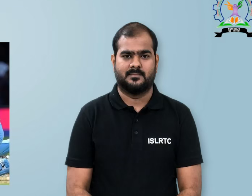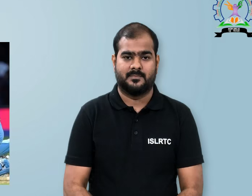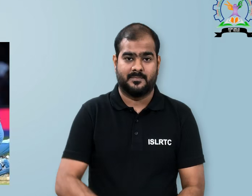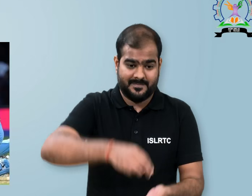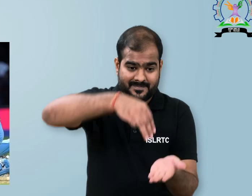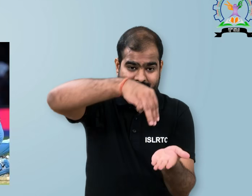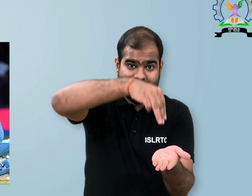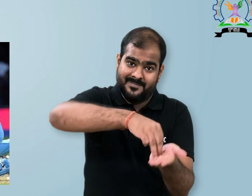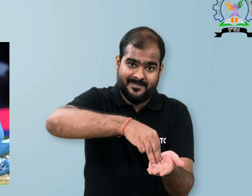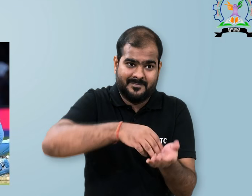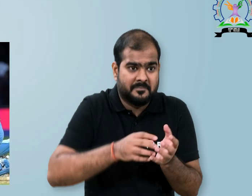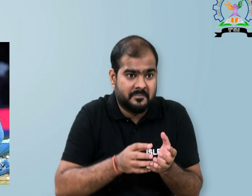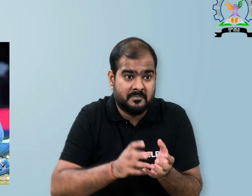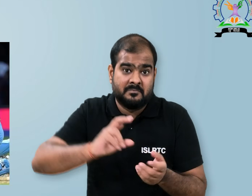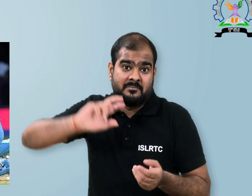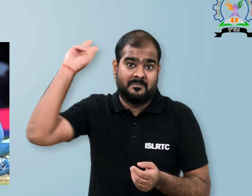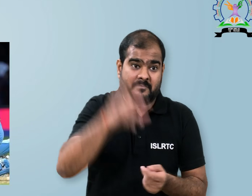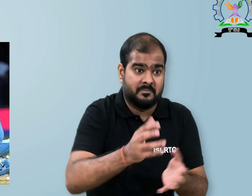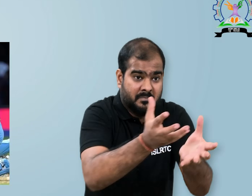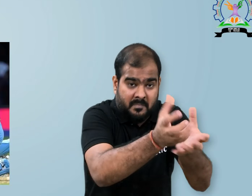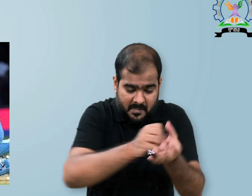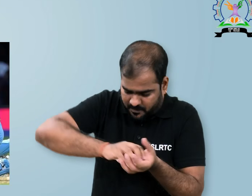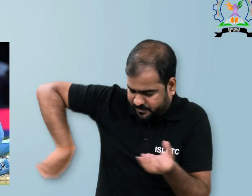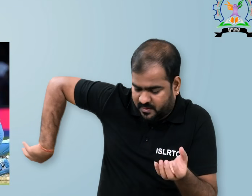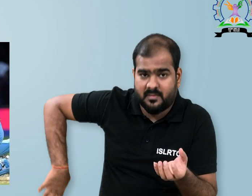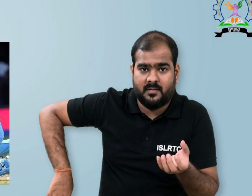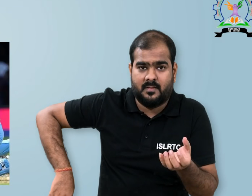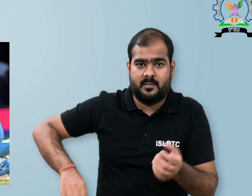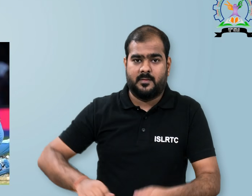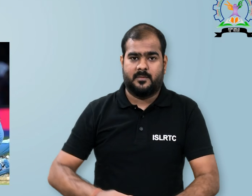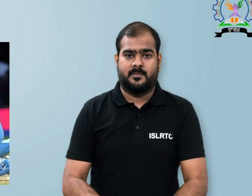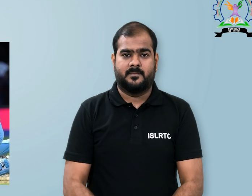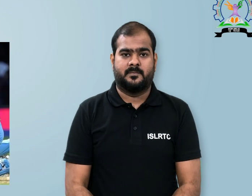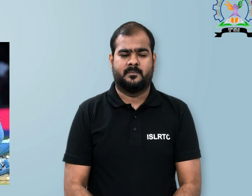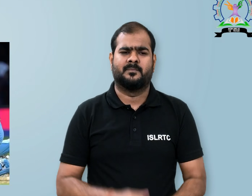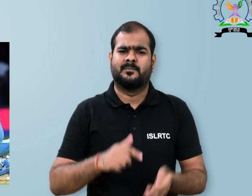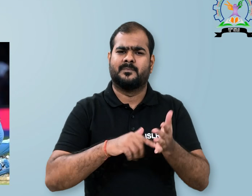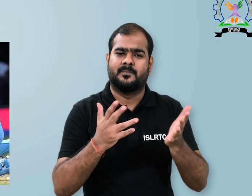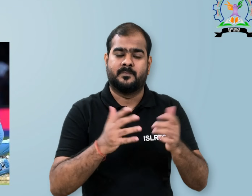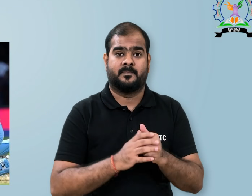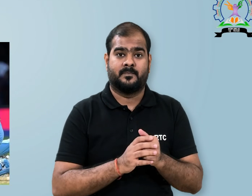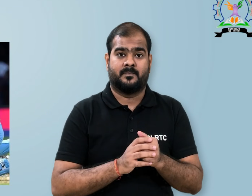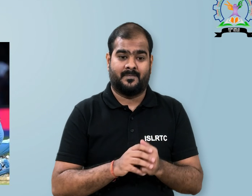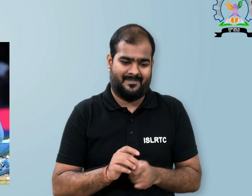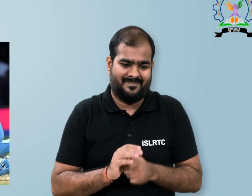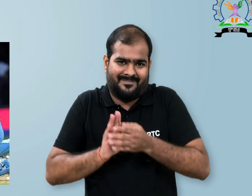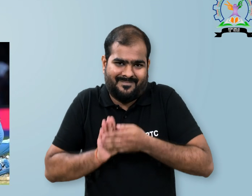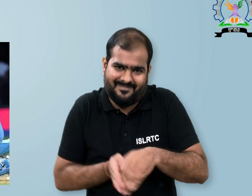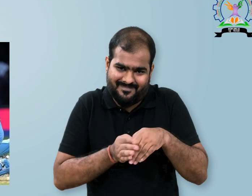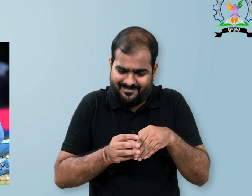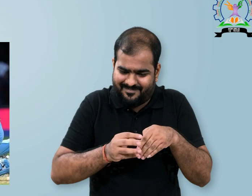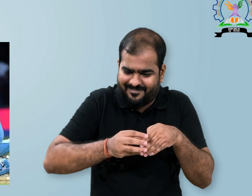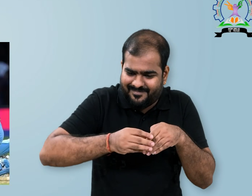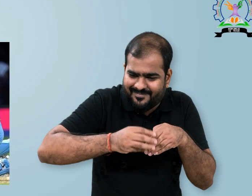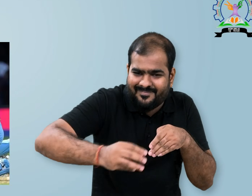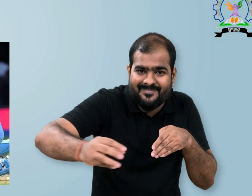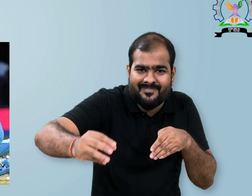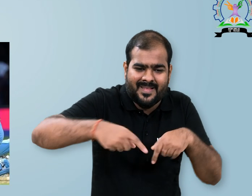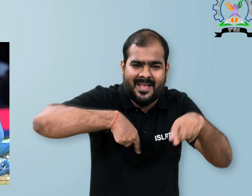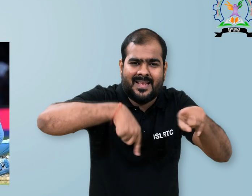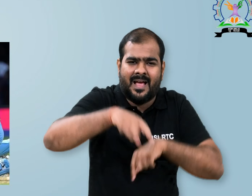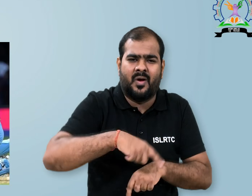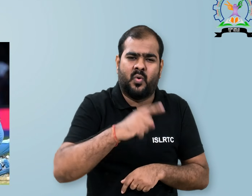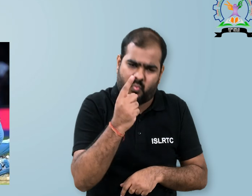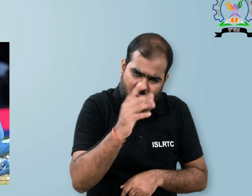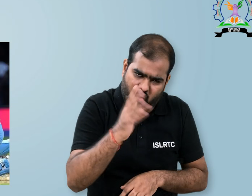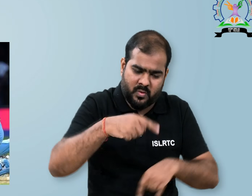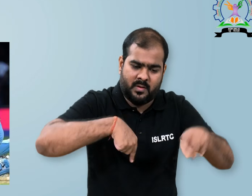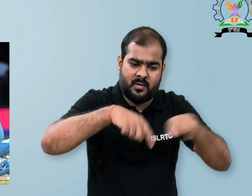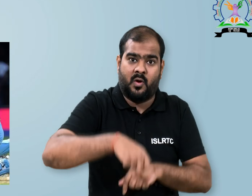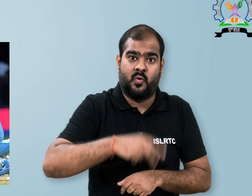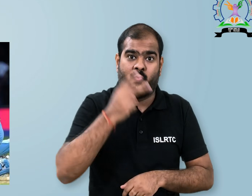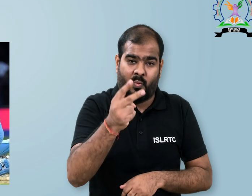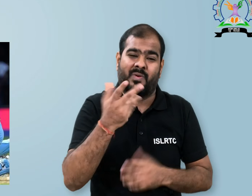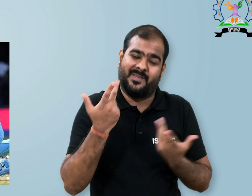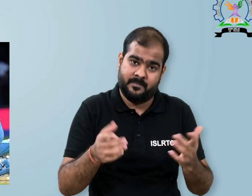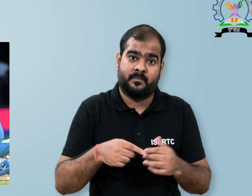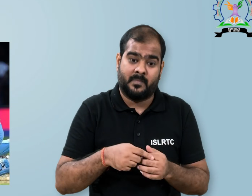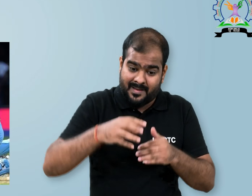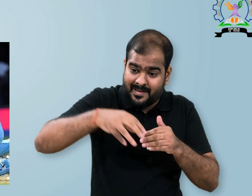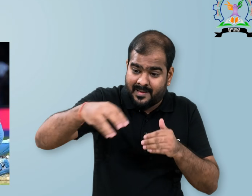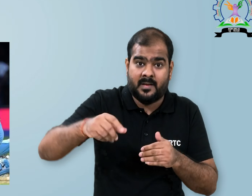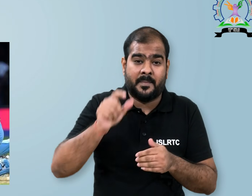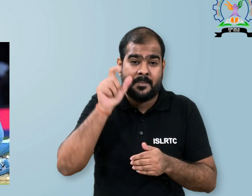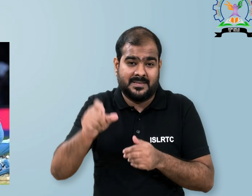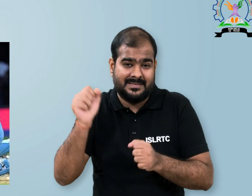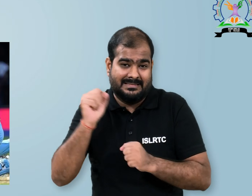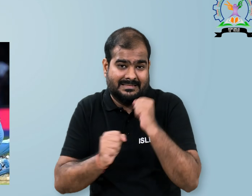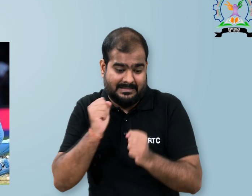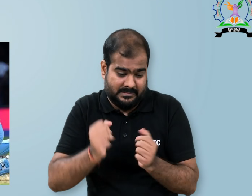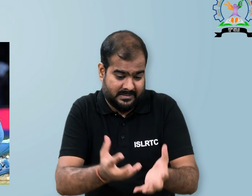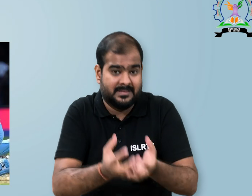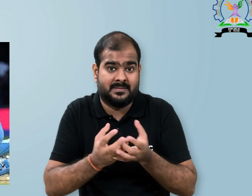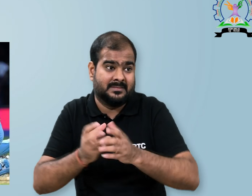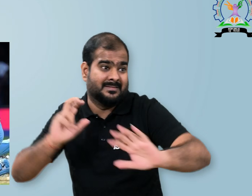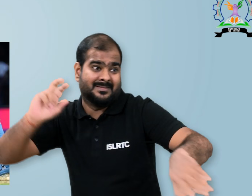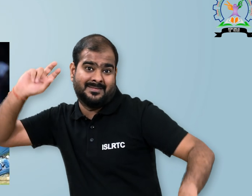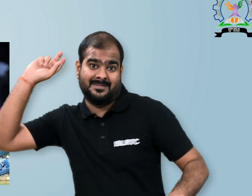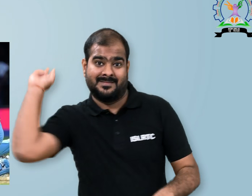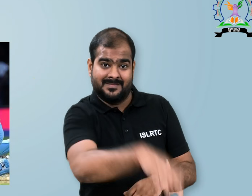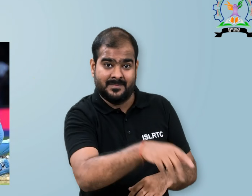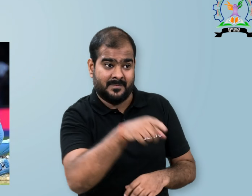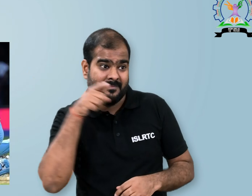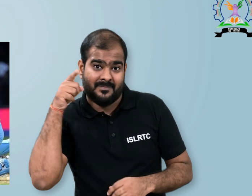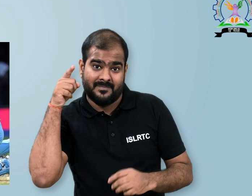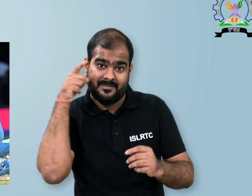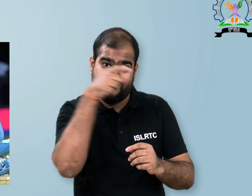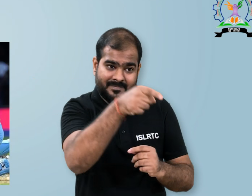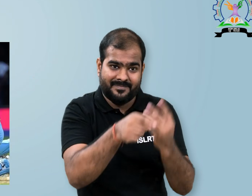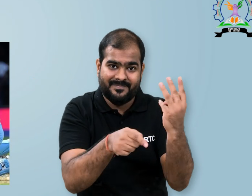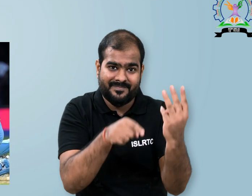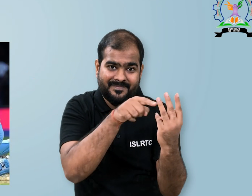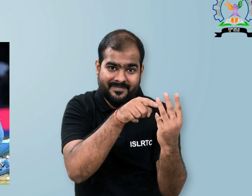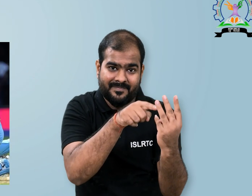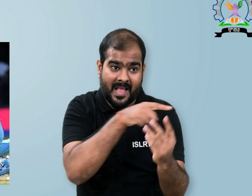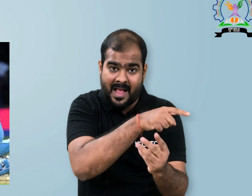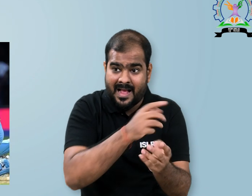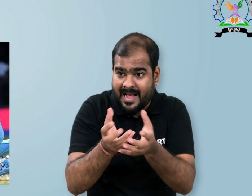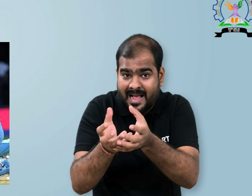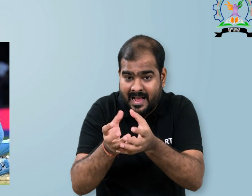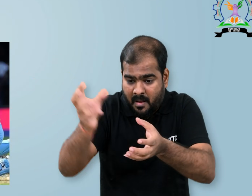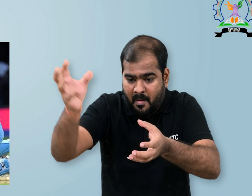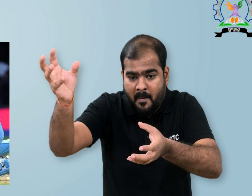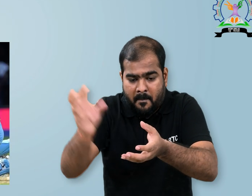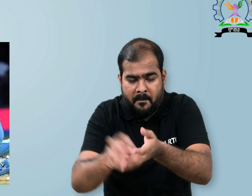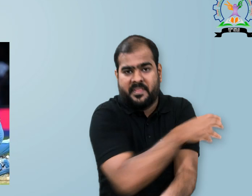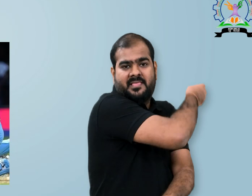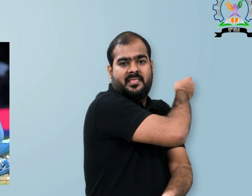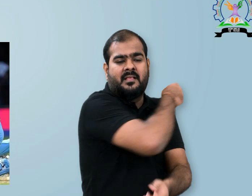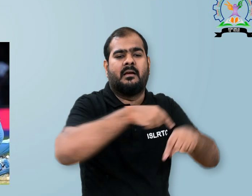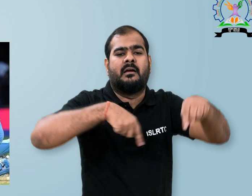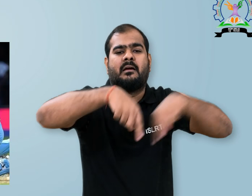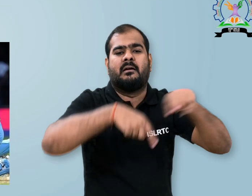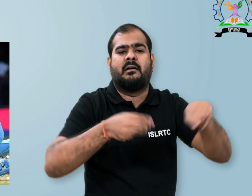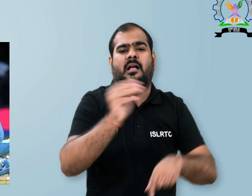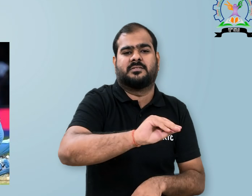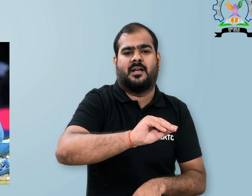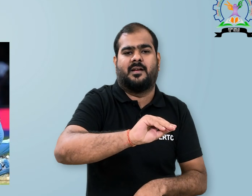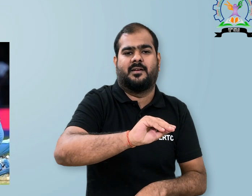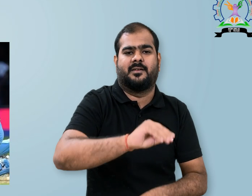Overthrow Extra runs scored due to an errant throw by a fielder.